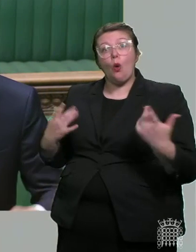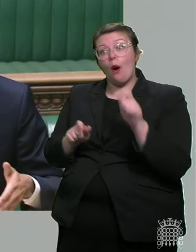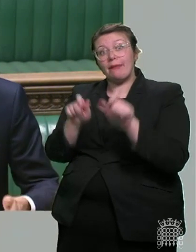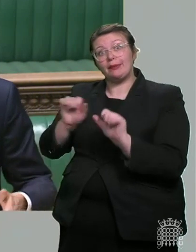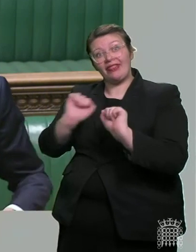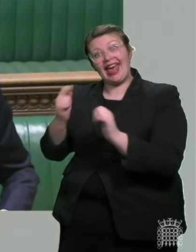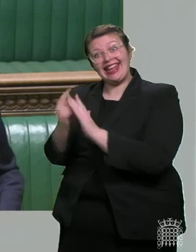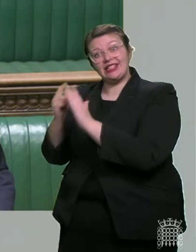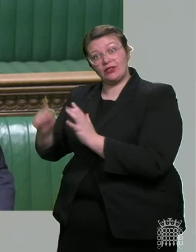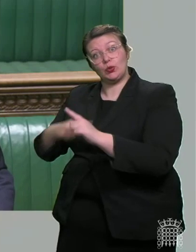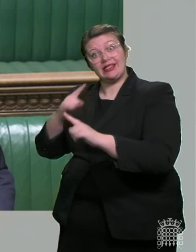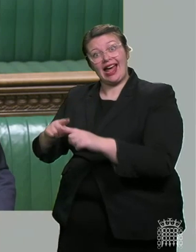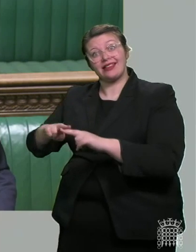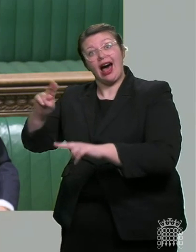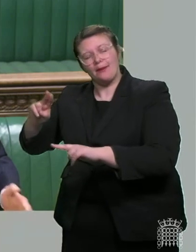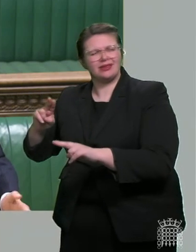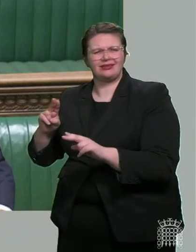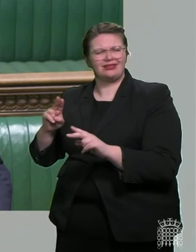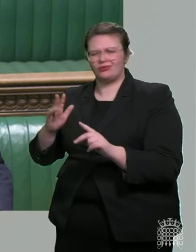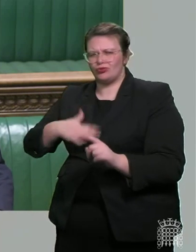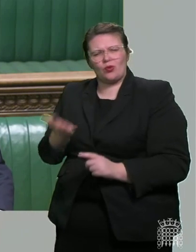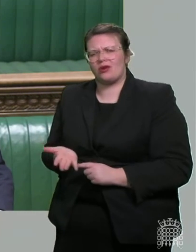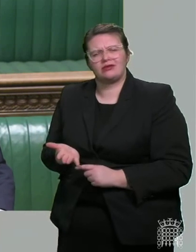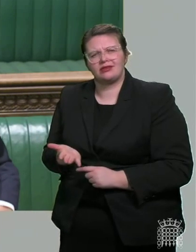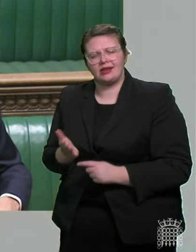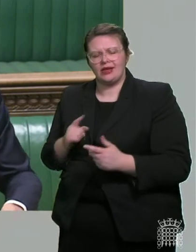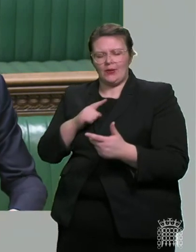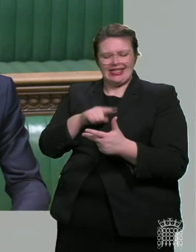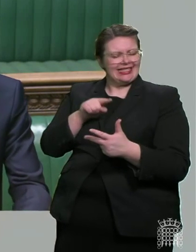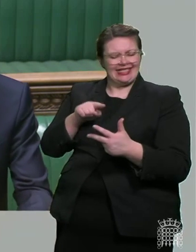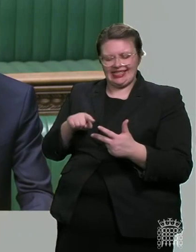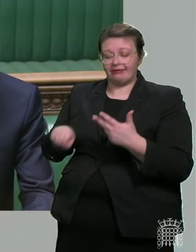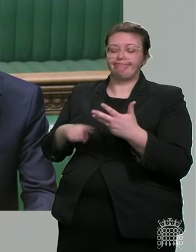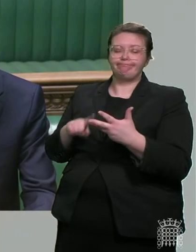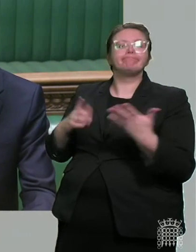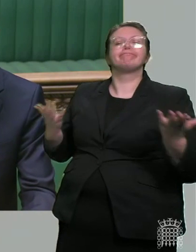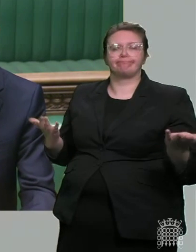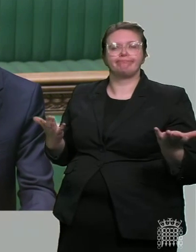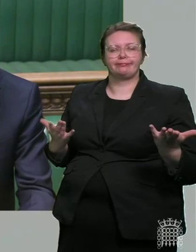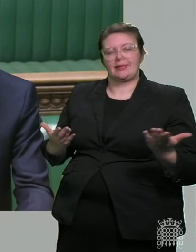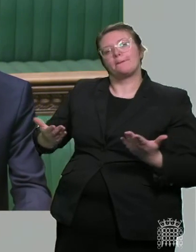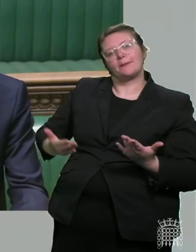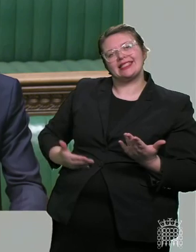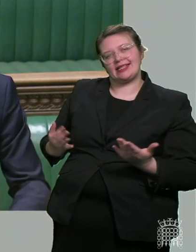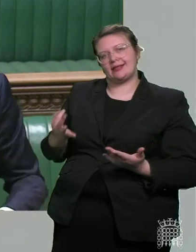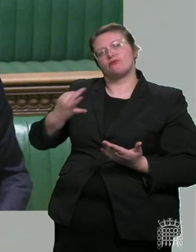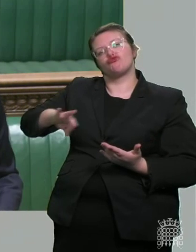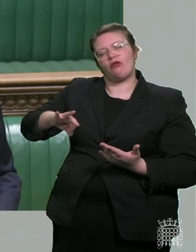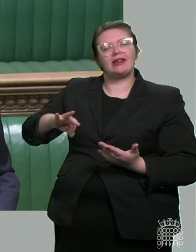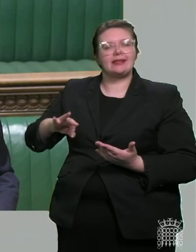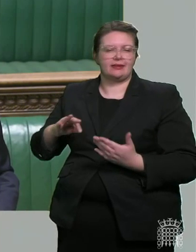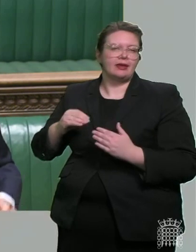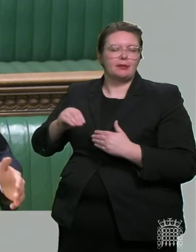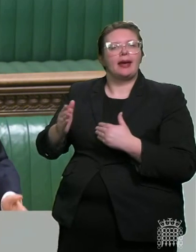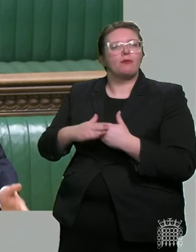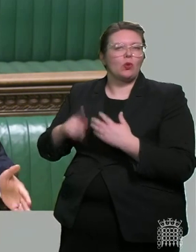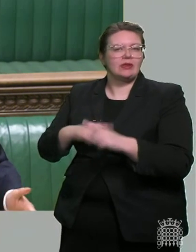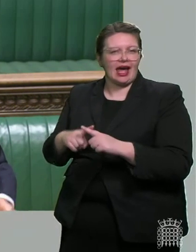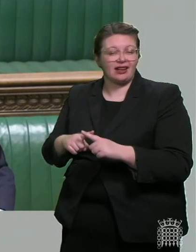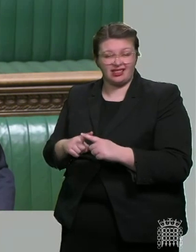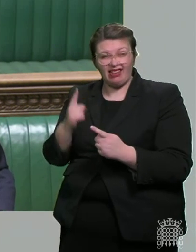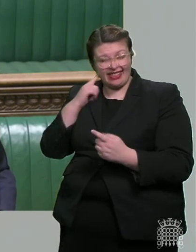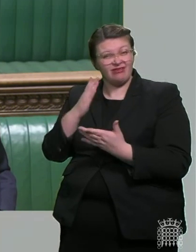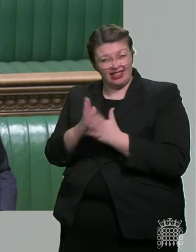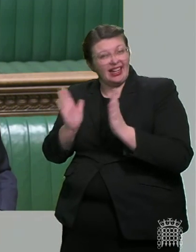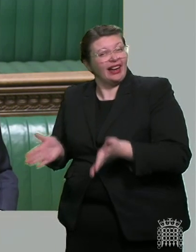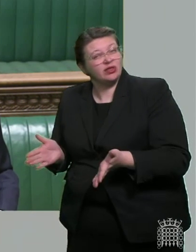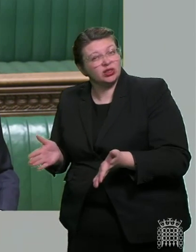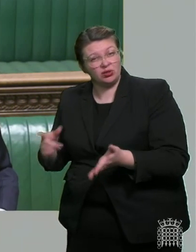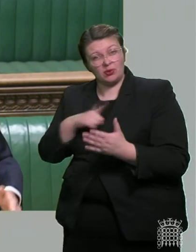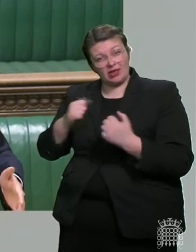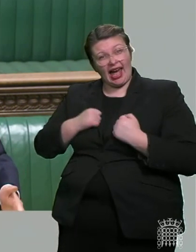So I believe that our approach, while bold, is compatible with our duty as a fiscally responsible and business-friendly Government.